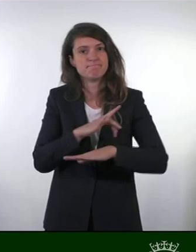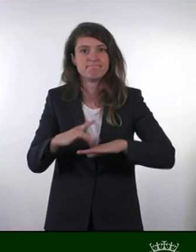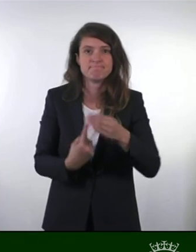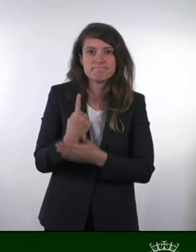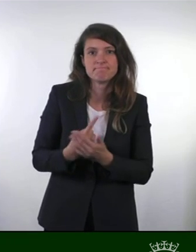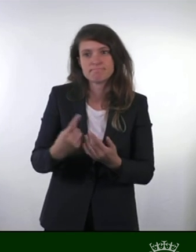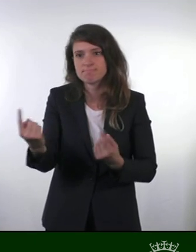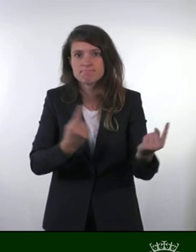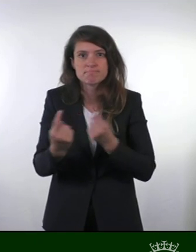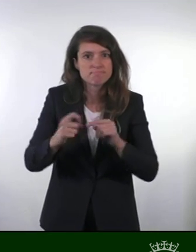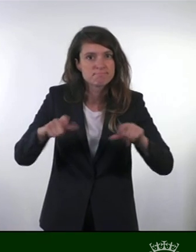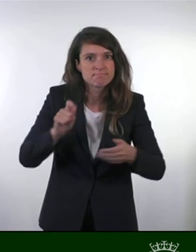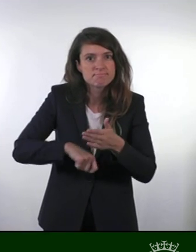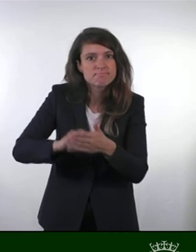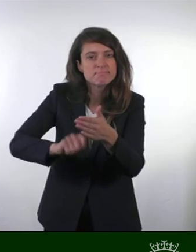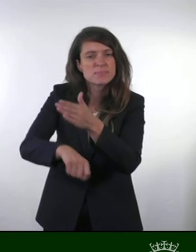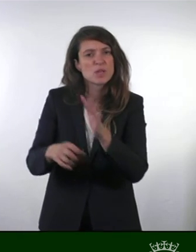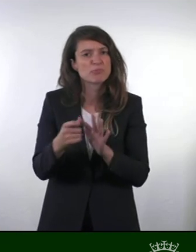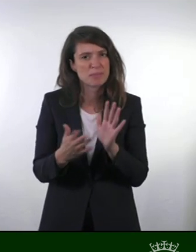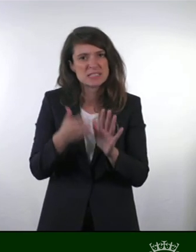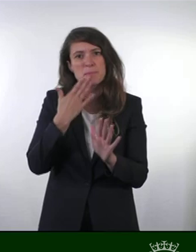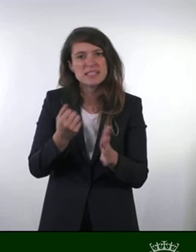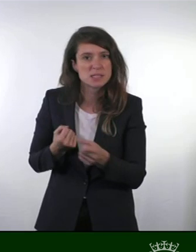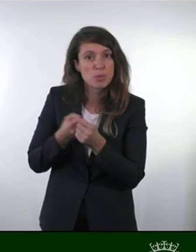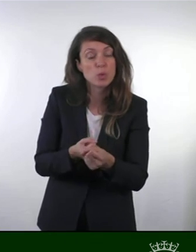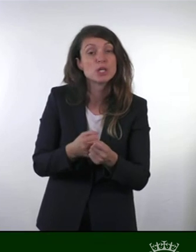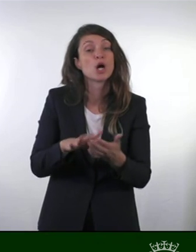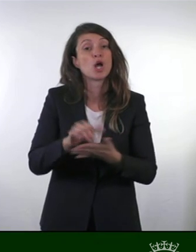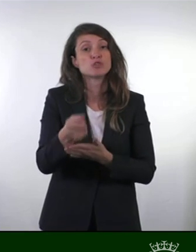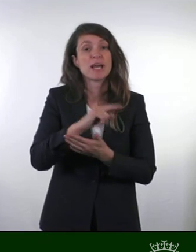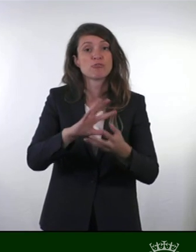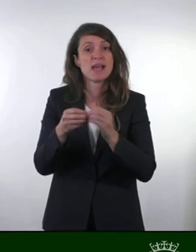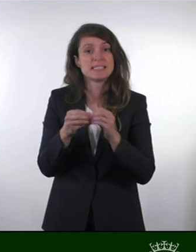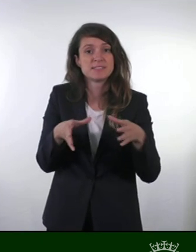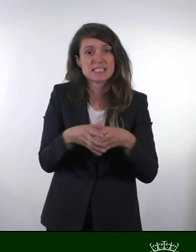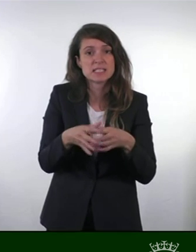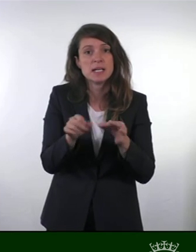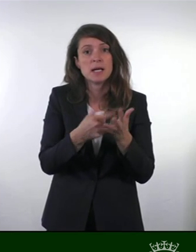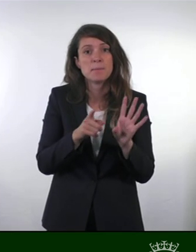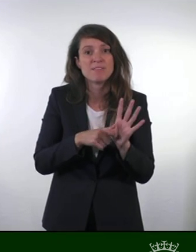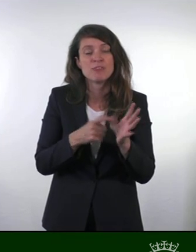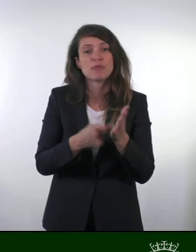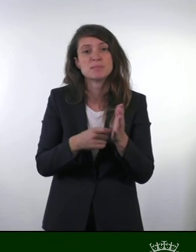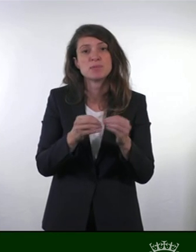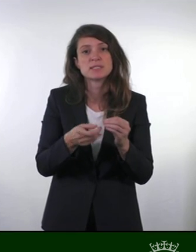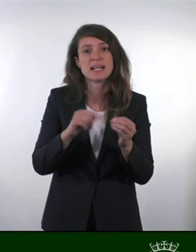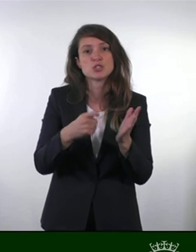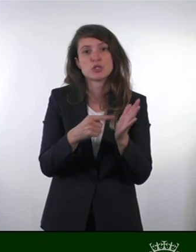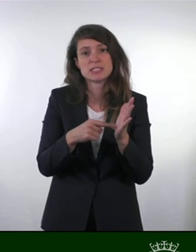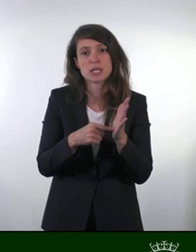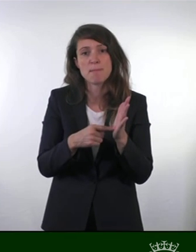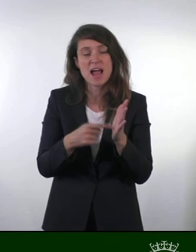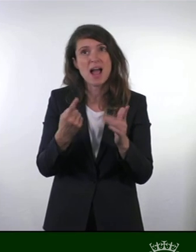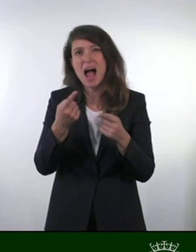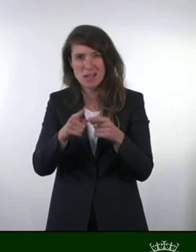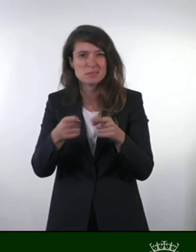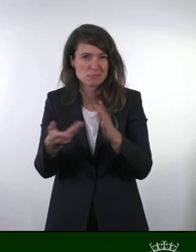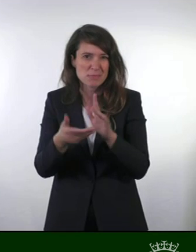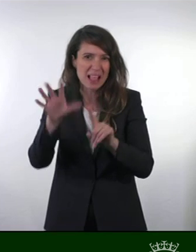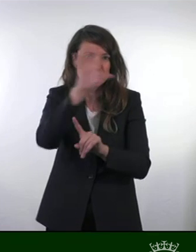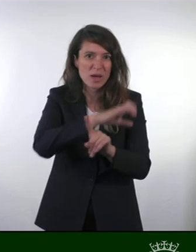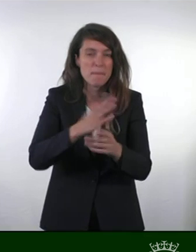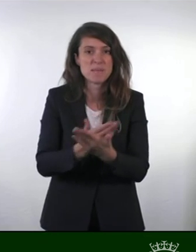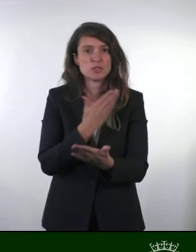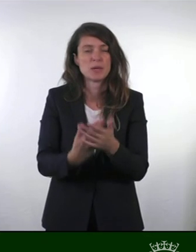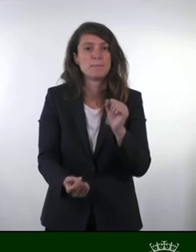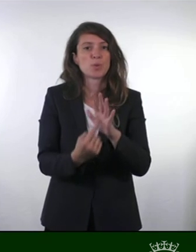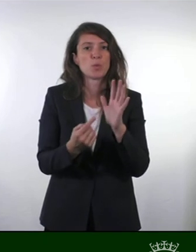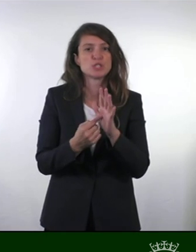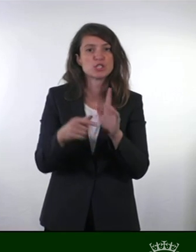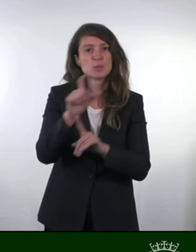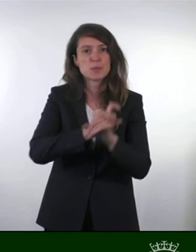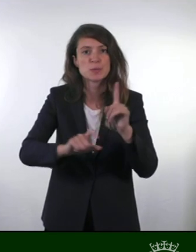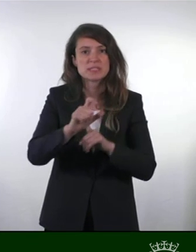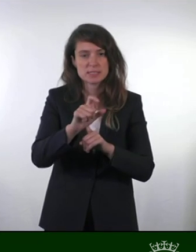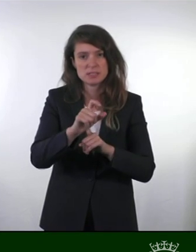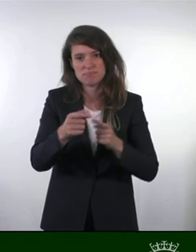Will the Prime Minister continue to do everything possible to support the cultural and creative sectors in Bury, Ramsbottom, Tottington and elsewhere to ensure that important community assets such as The Met have a bright future?